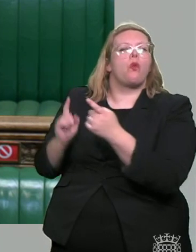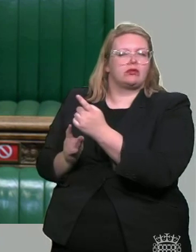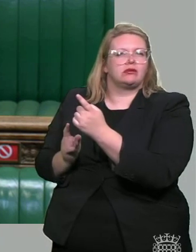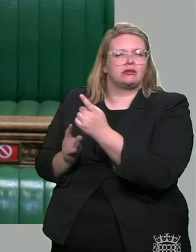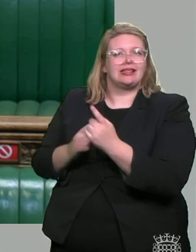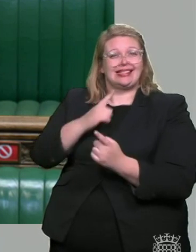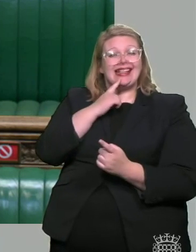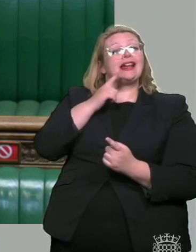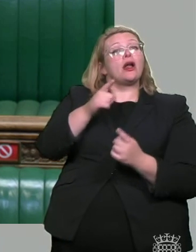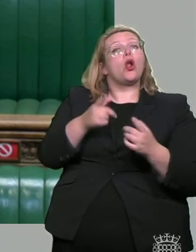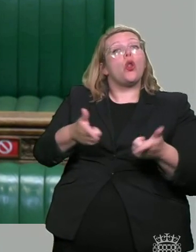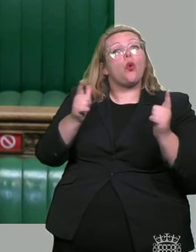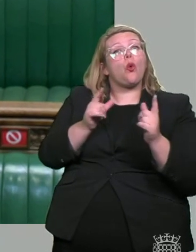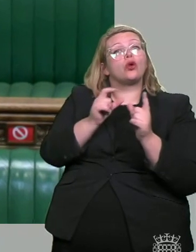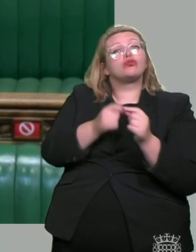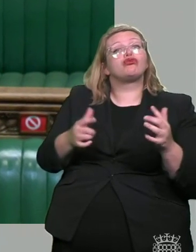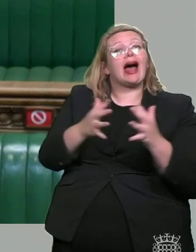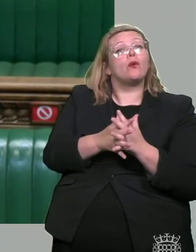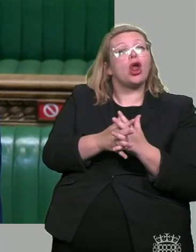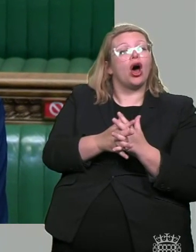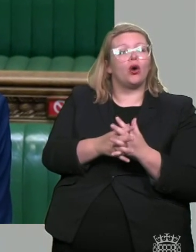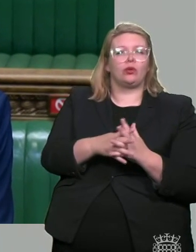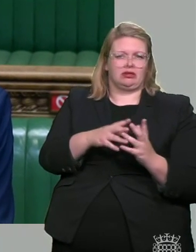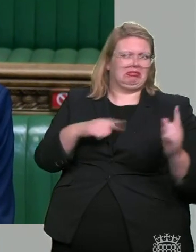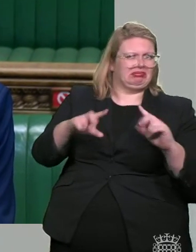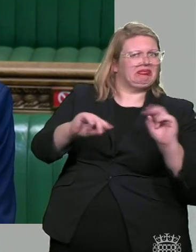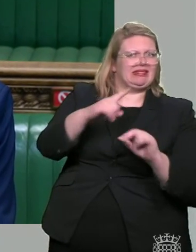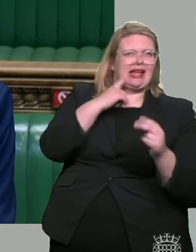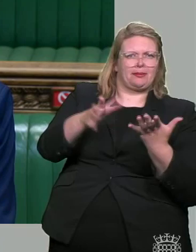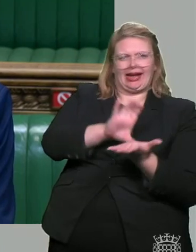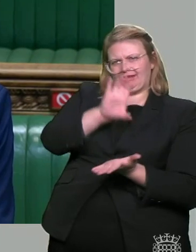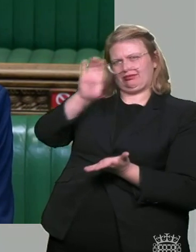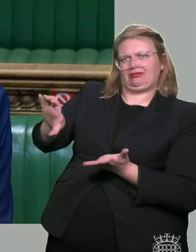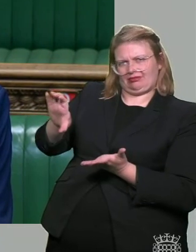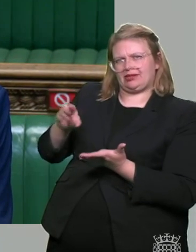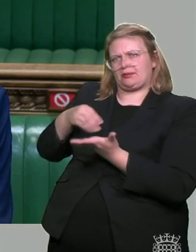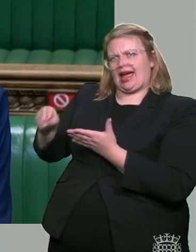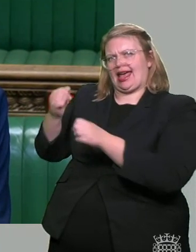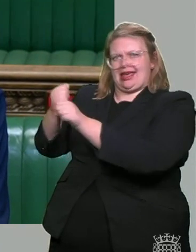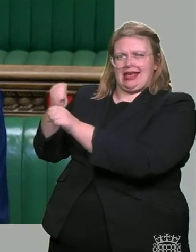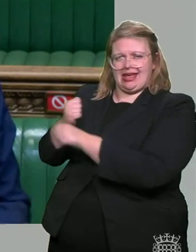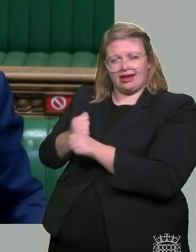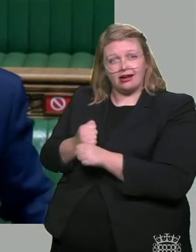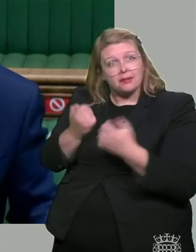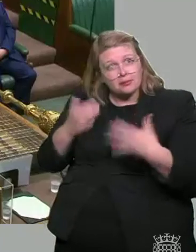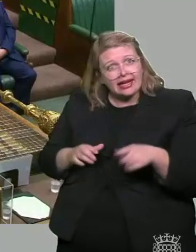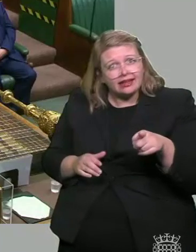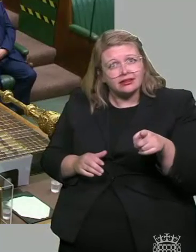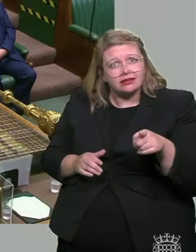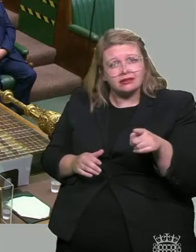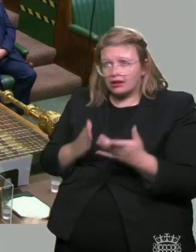Can the Prime Minister, if he is so keen to answer, confirm: did Lord Brownlow make that payment for that purpose?